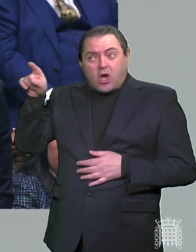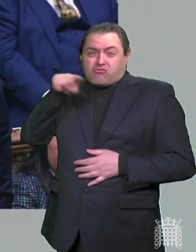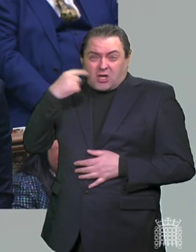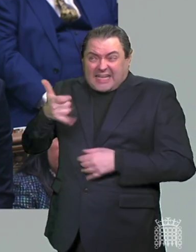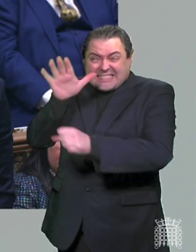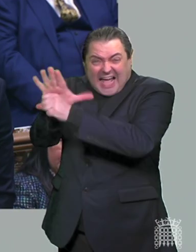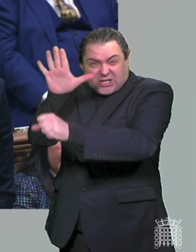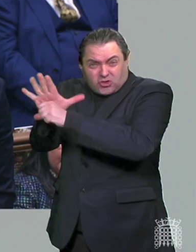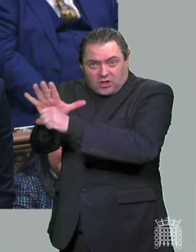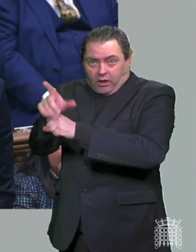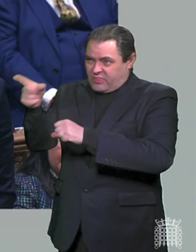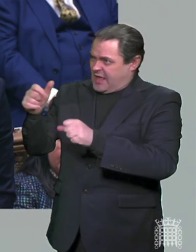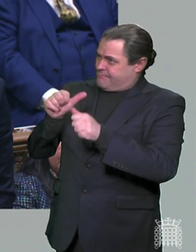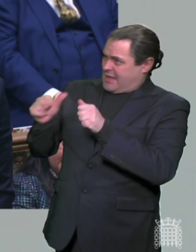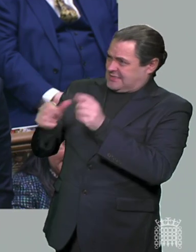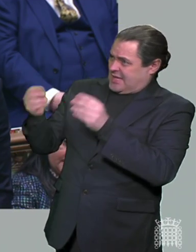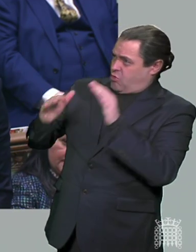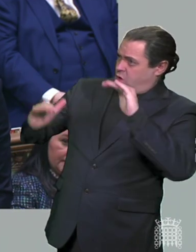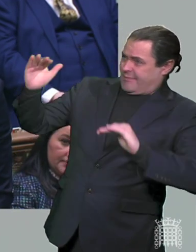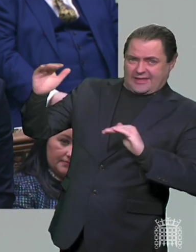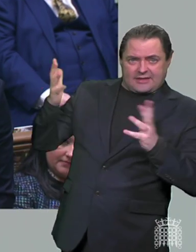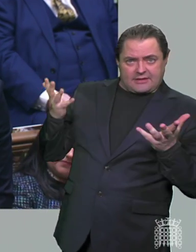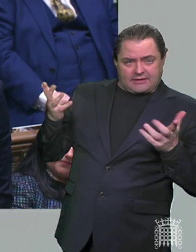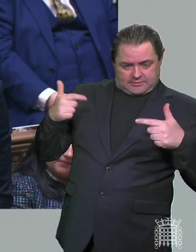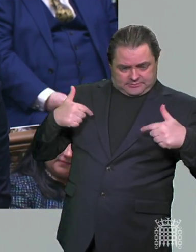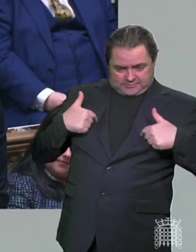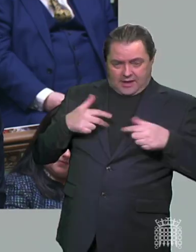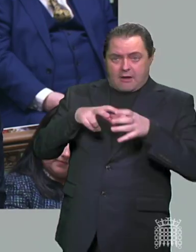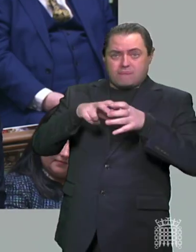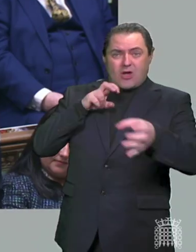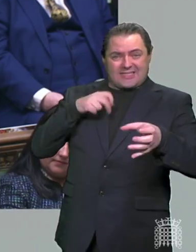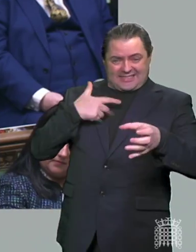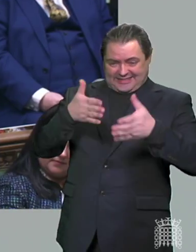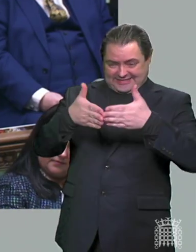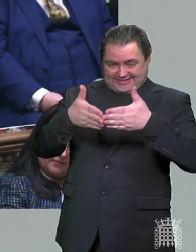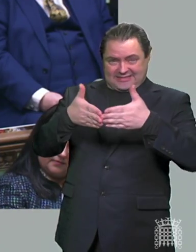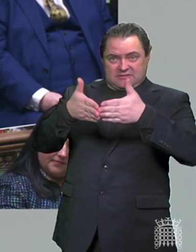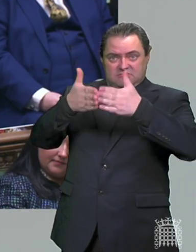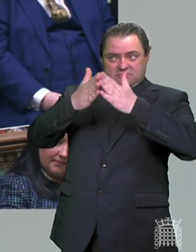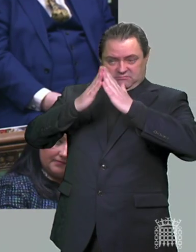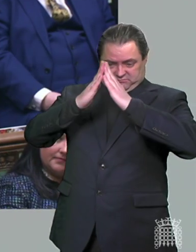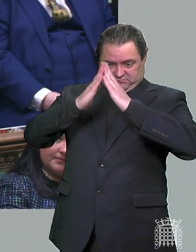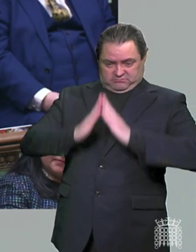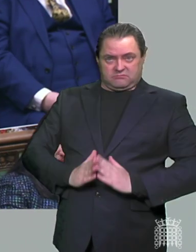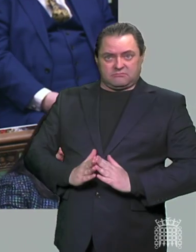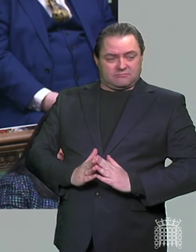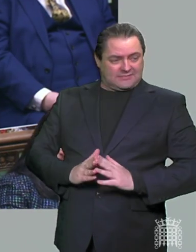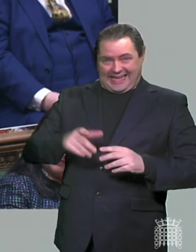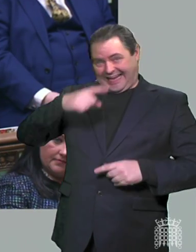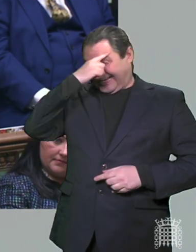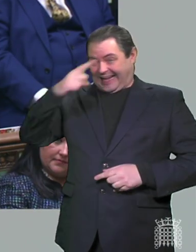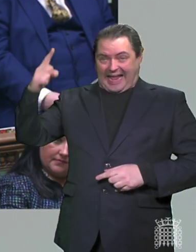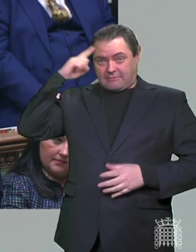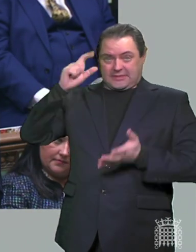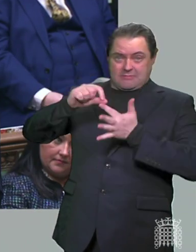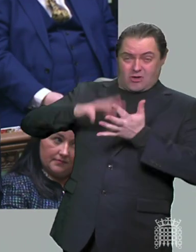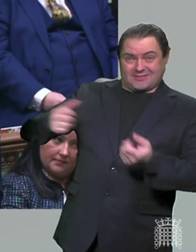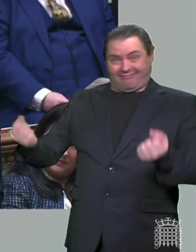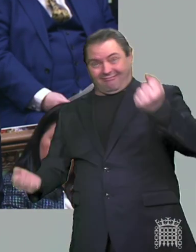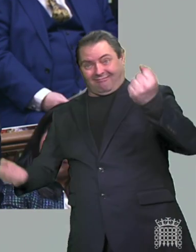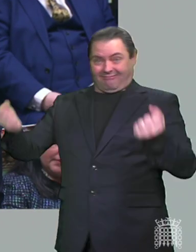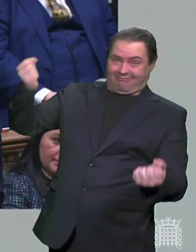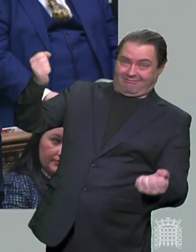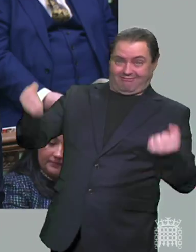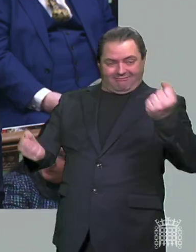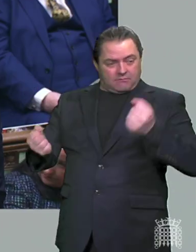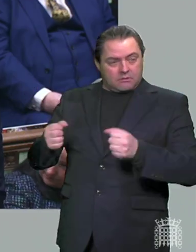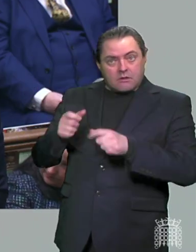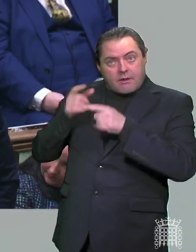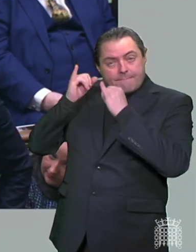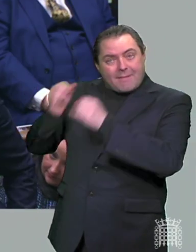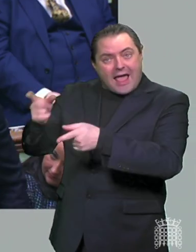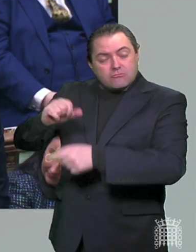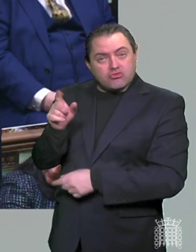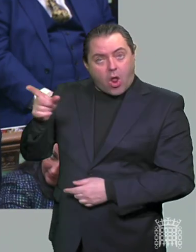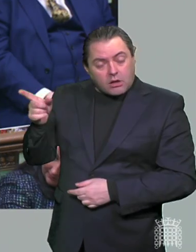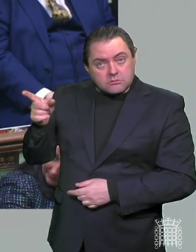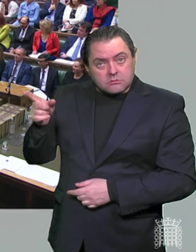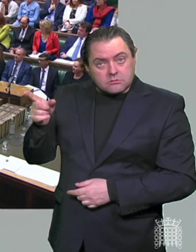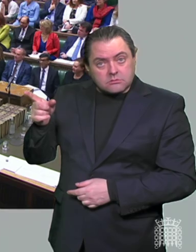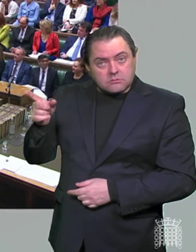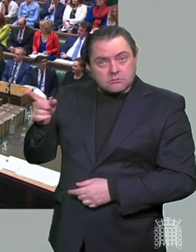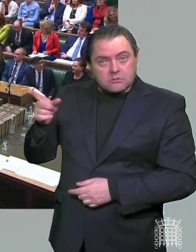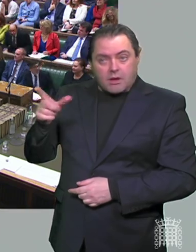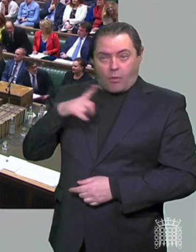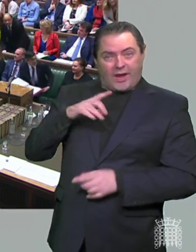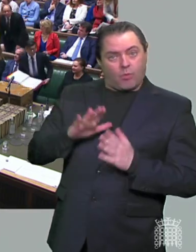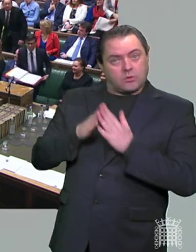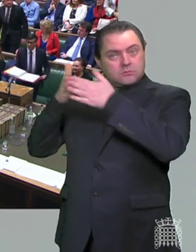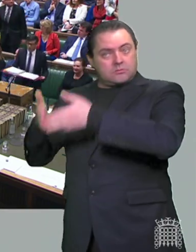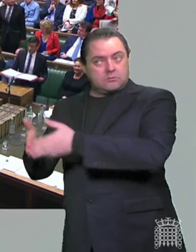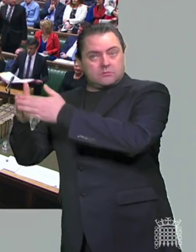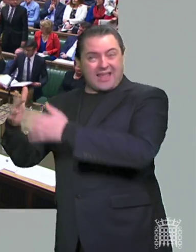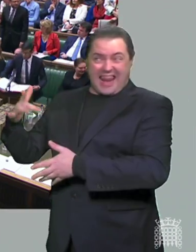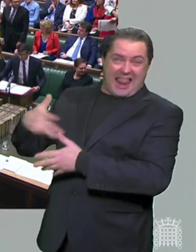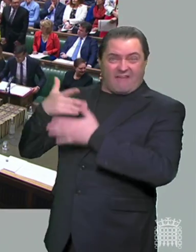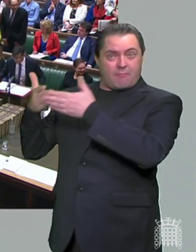As the Brexit ship sinks with the Prime Minister and the Leader of the Opposition at the helm, can the Prime Minister blame those Scots who want to jump aboard the independence lifeboat?